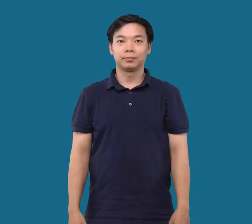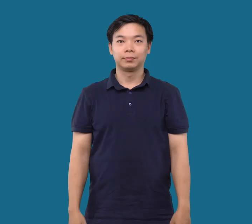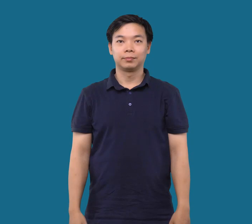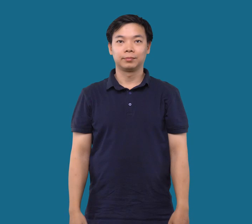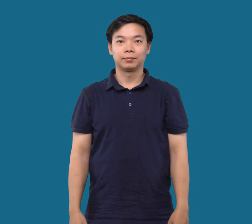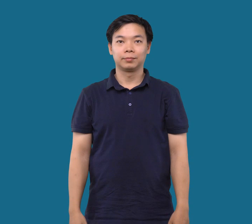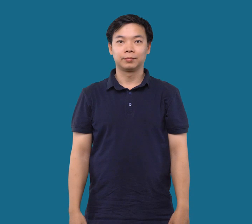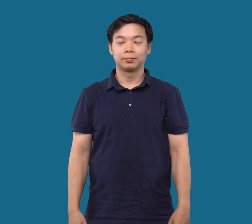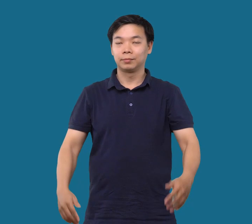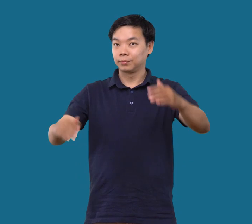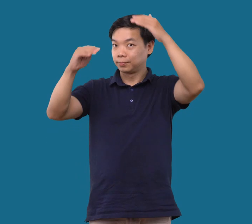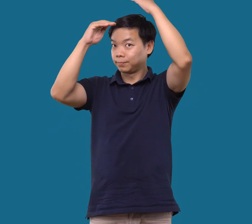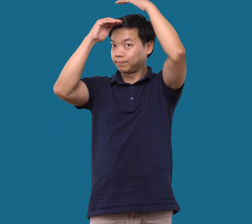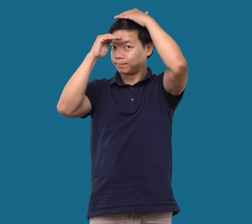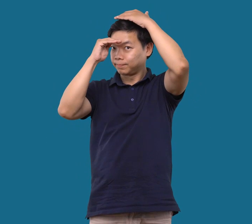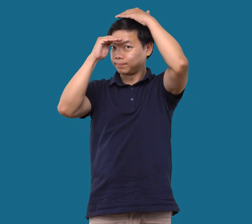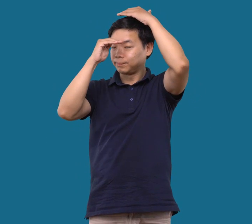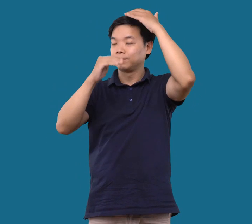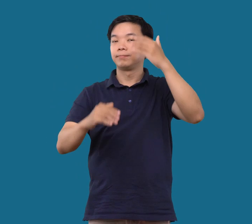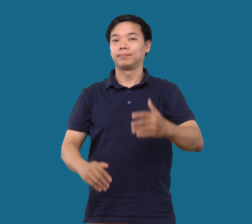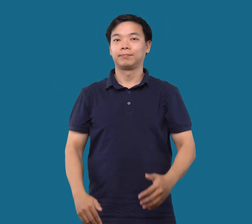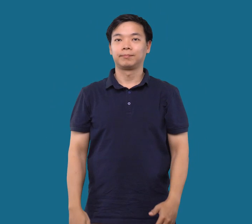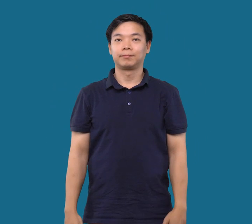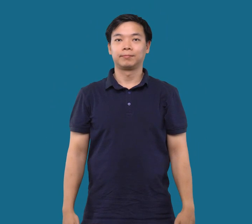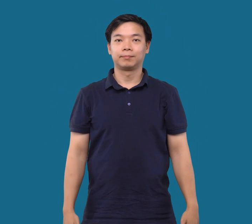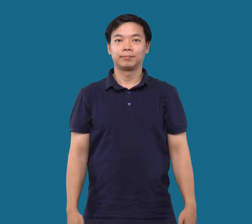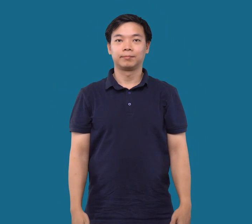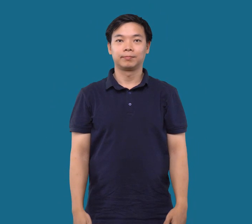mũ lưỡi trai